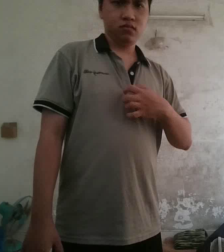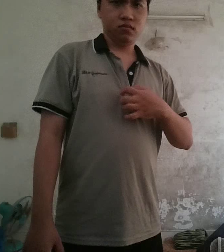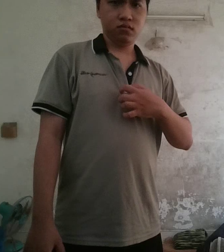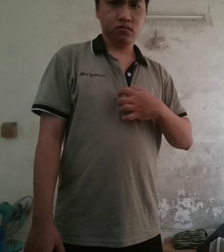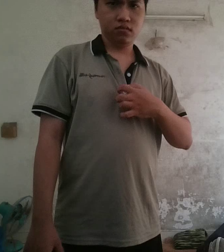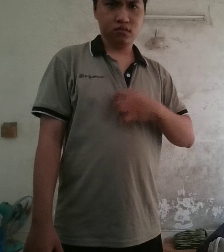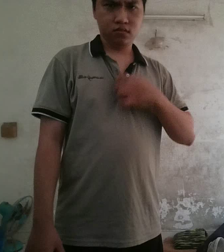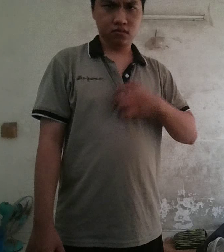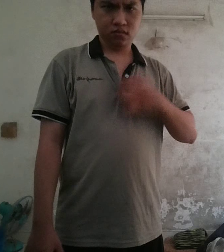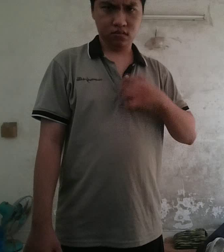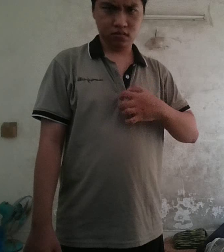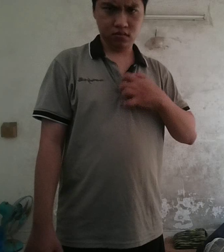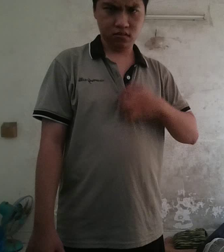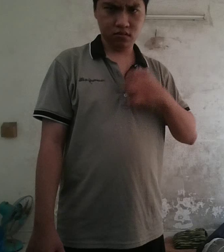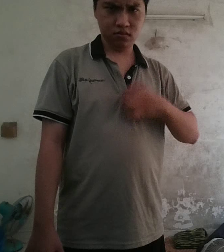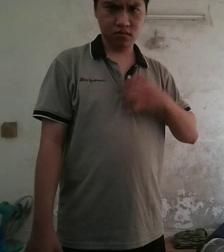ghen